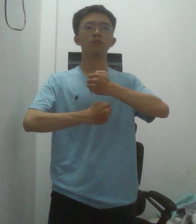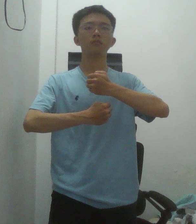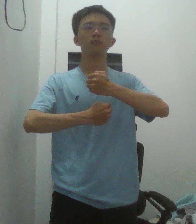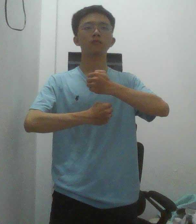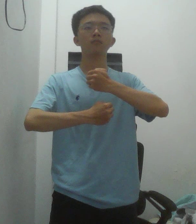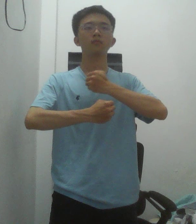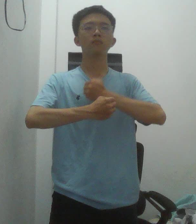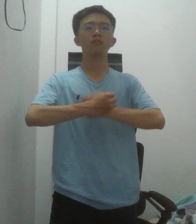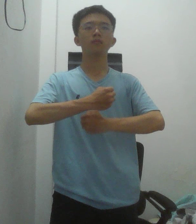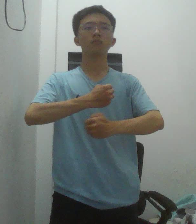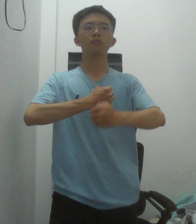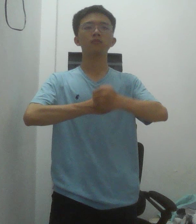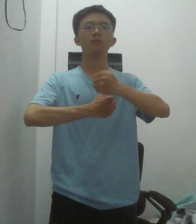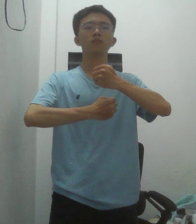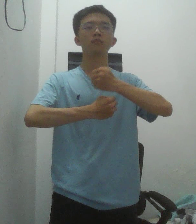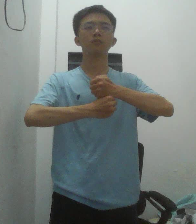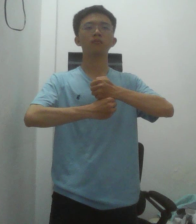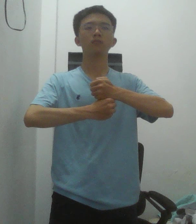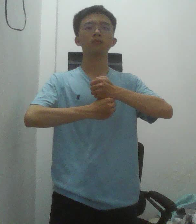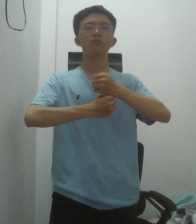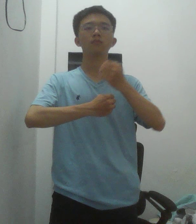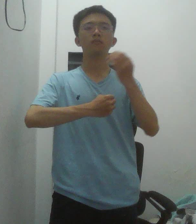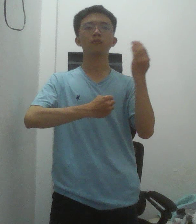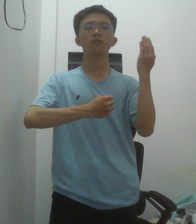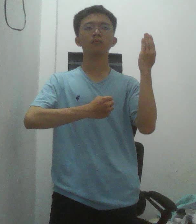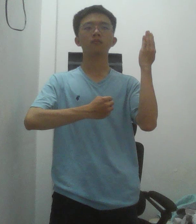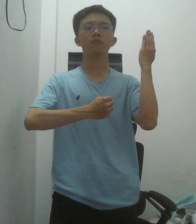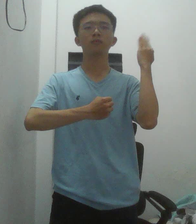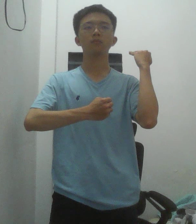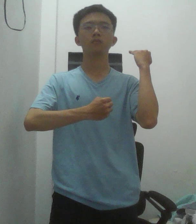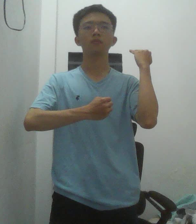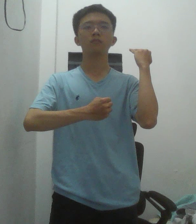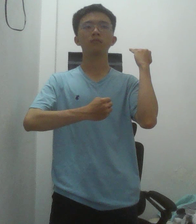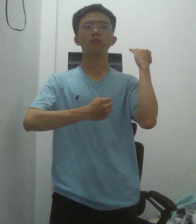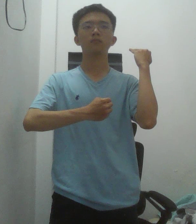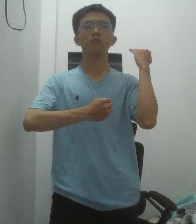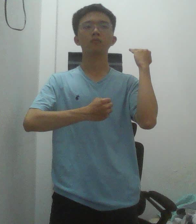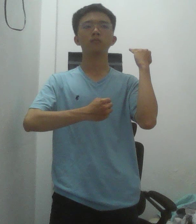nam truoc